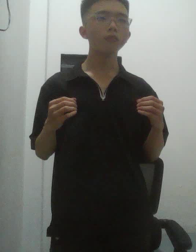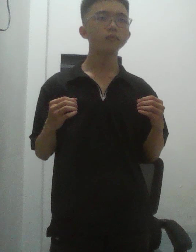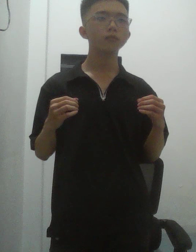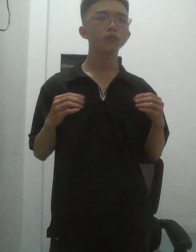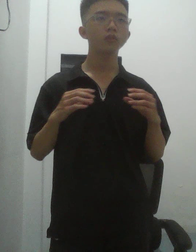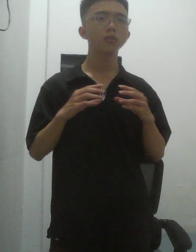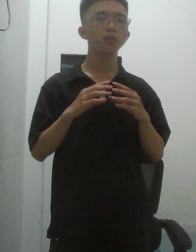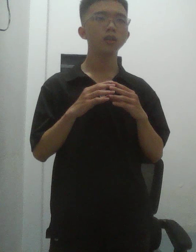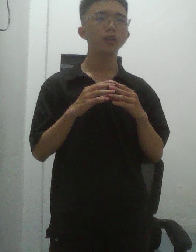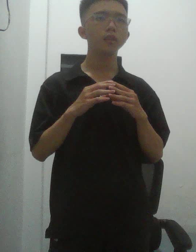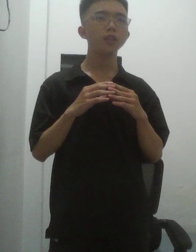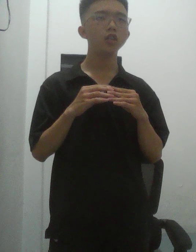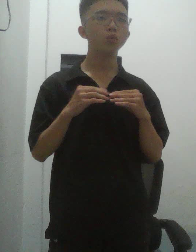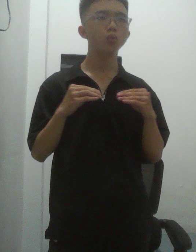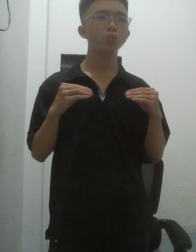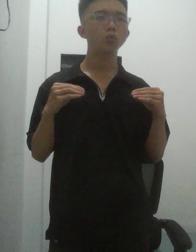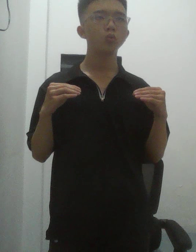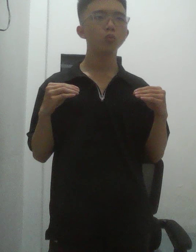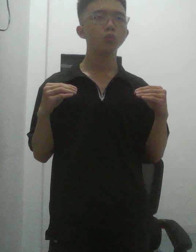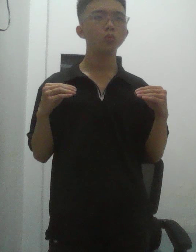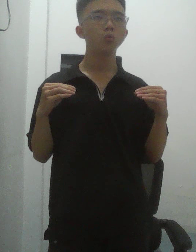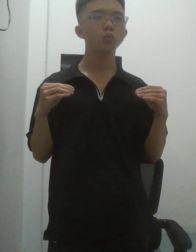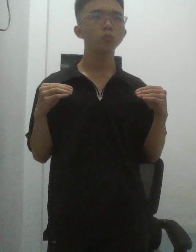nhieu